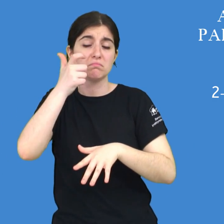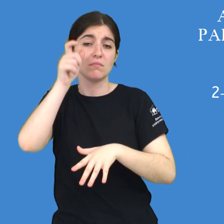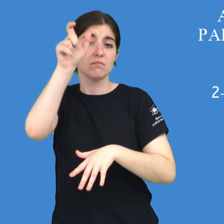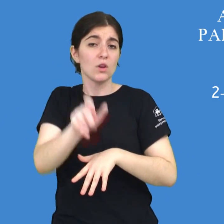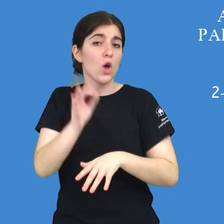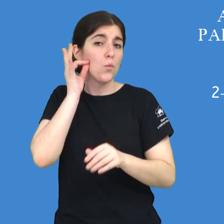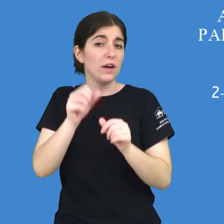persona